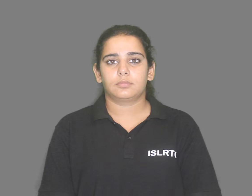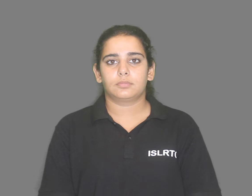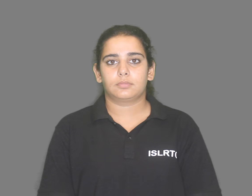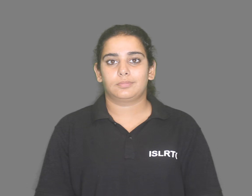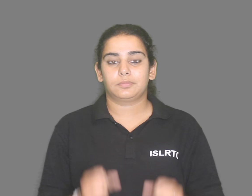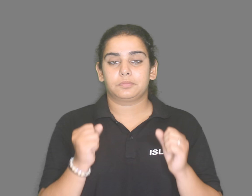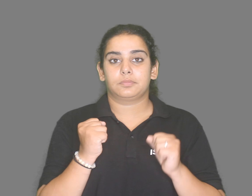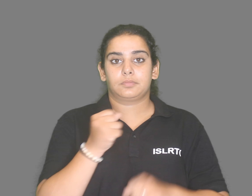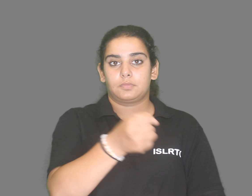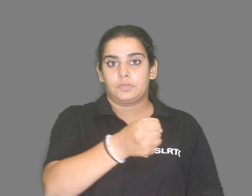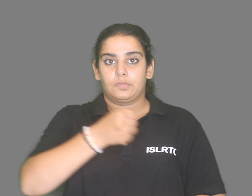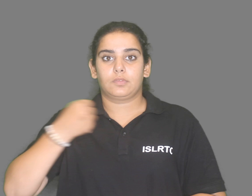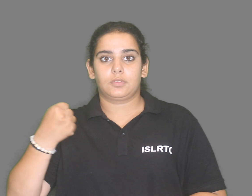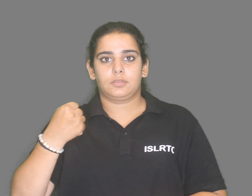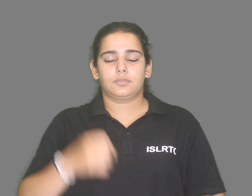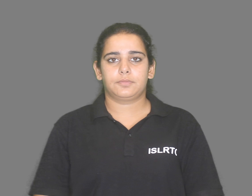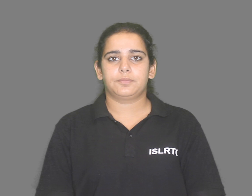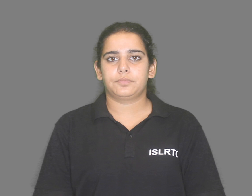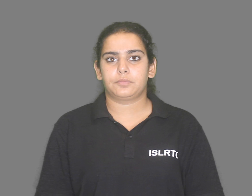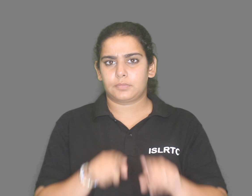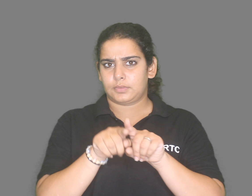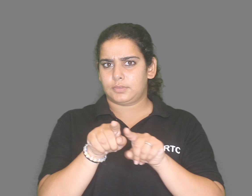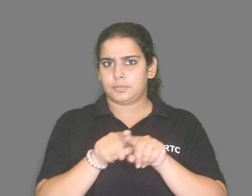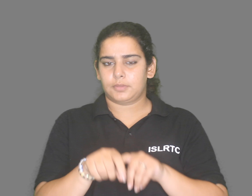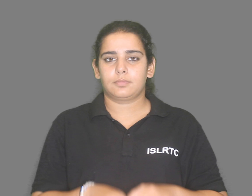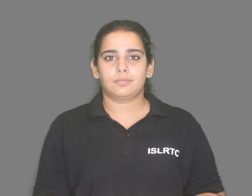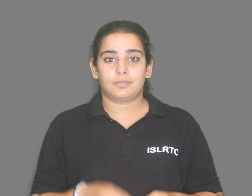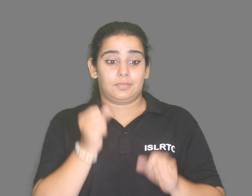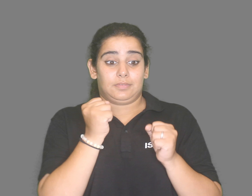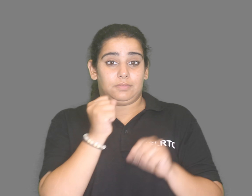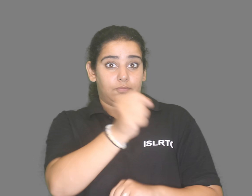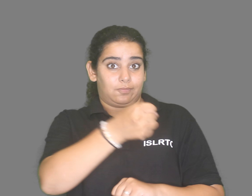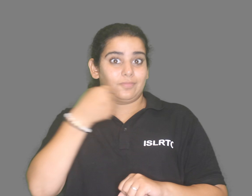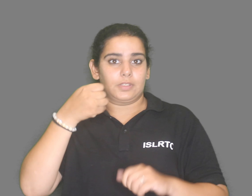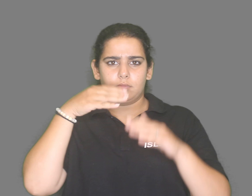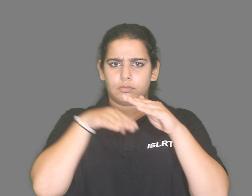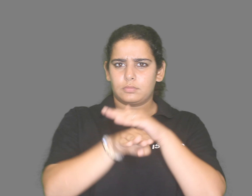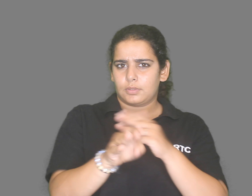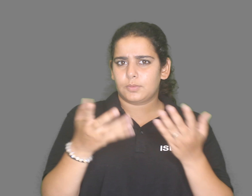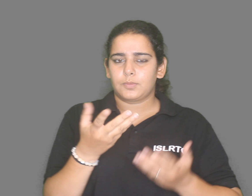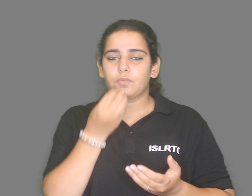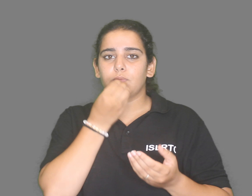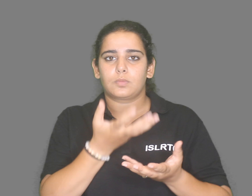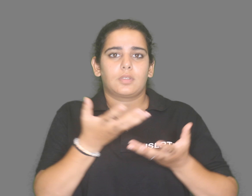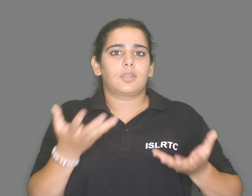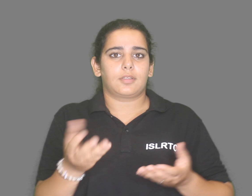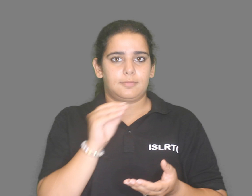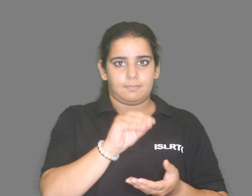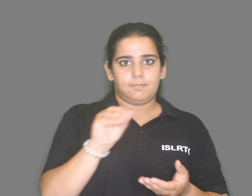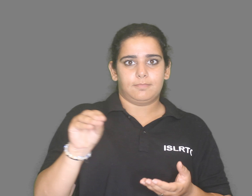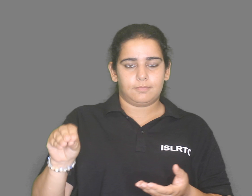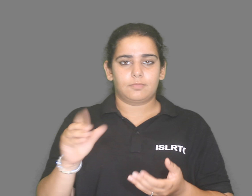Refrigerated Used to keep or transport food or drink in a chilled condition